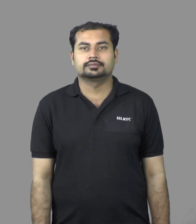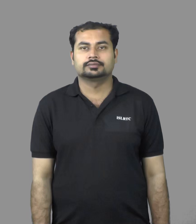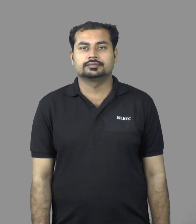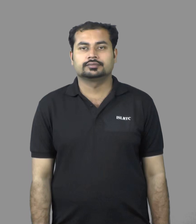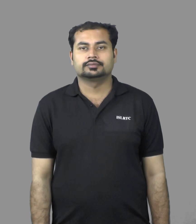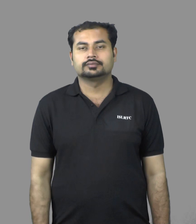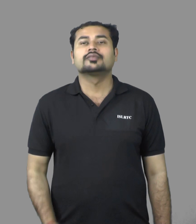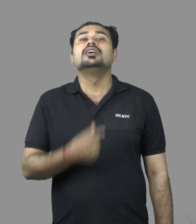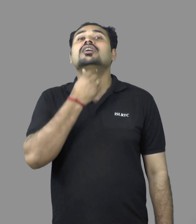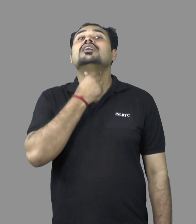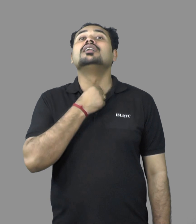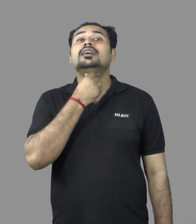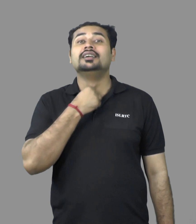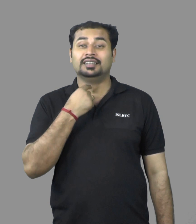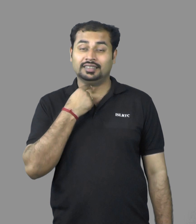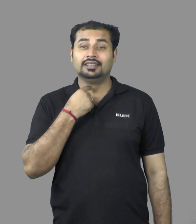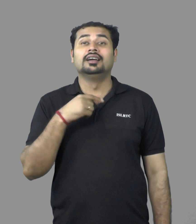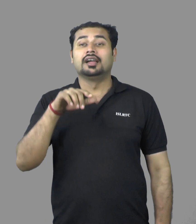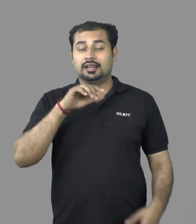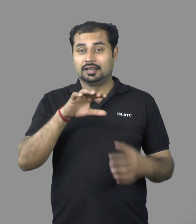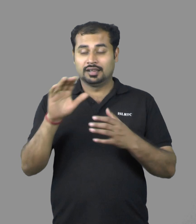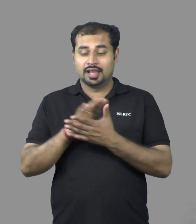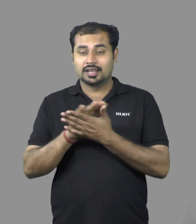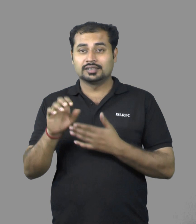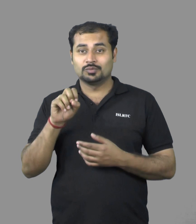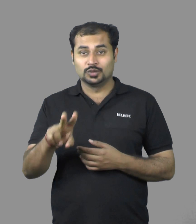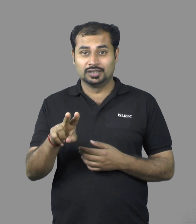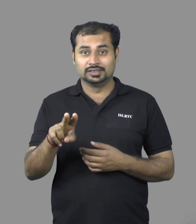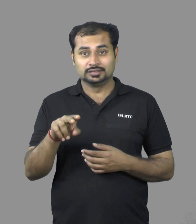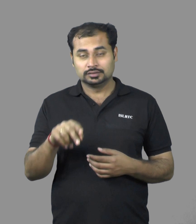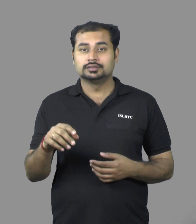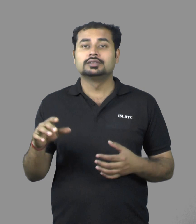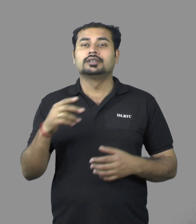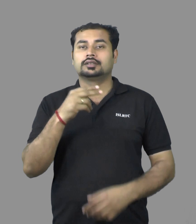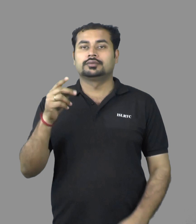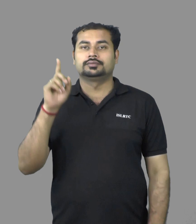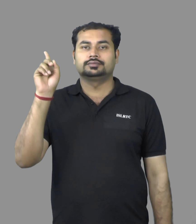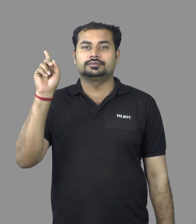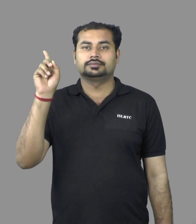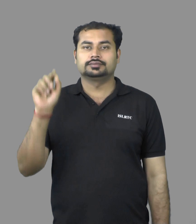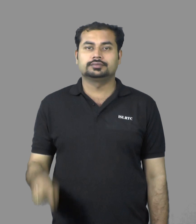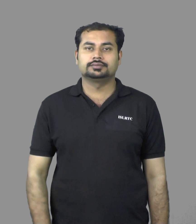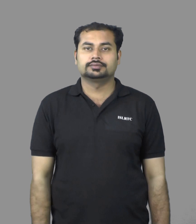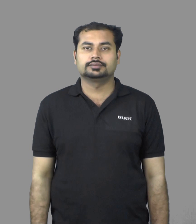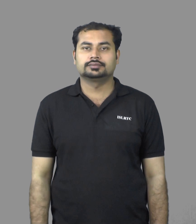Thyroxine